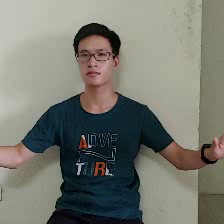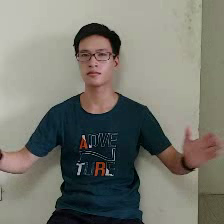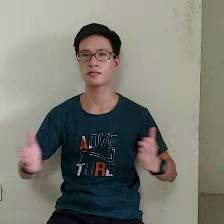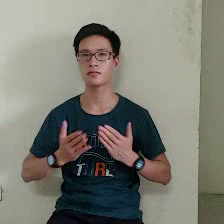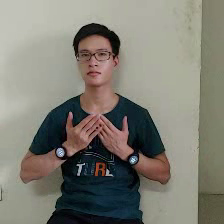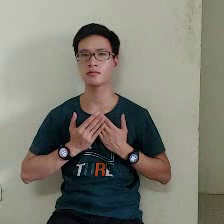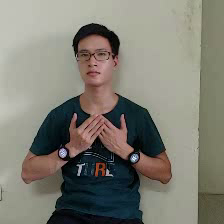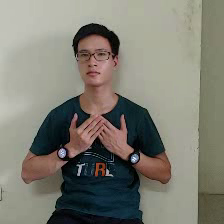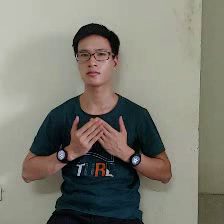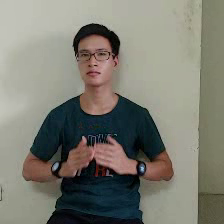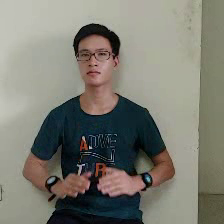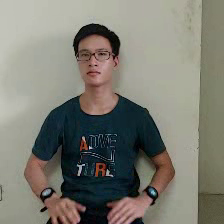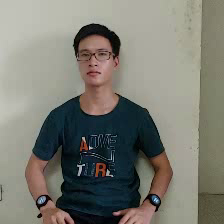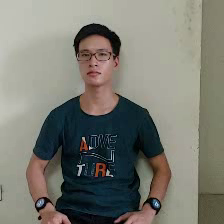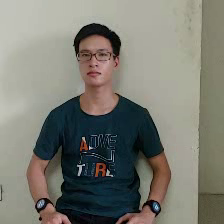Bế mạc